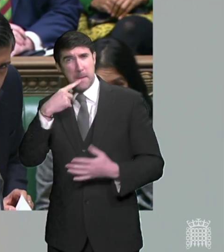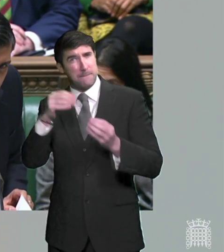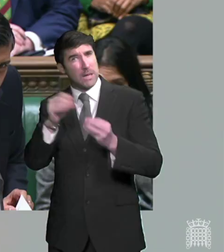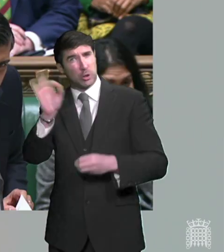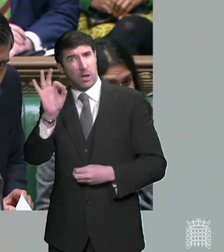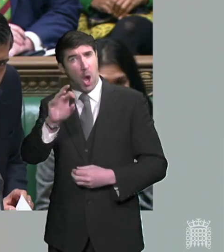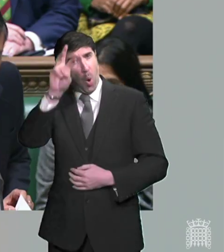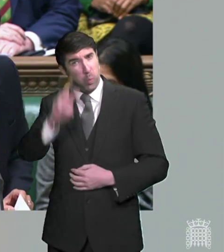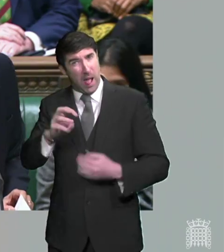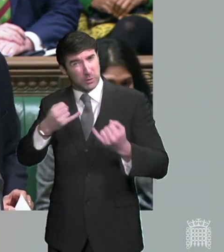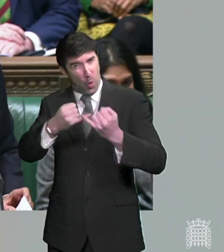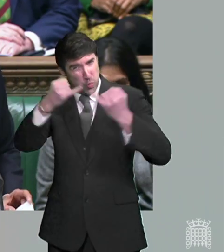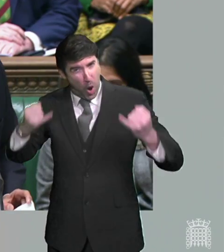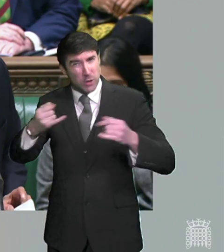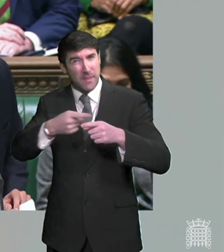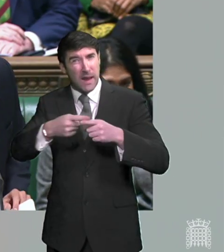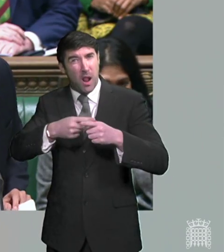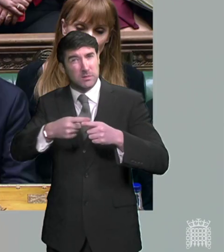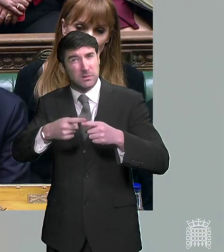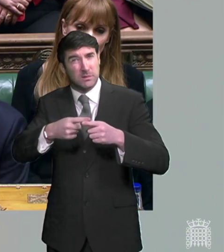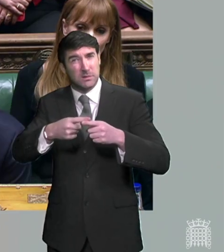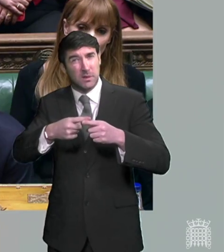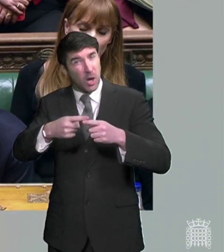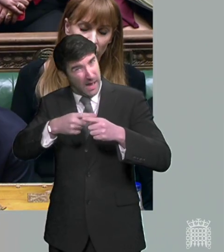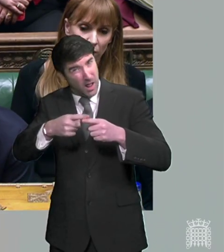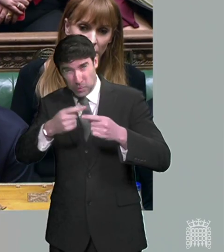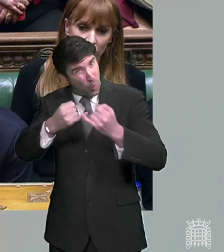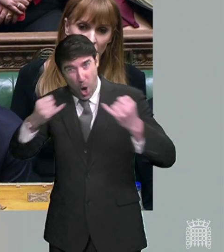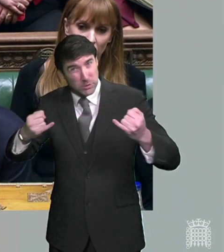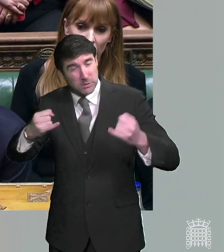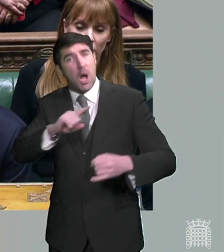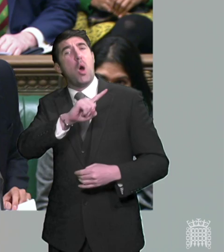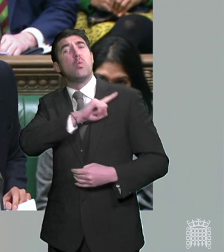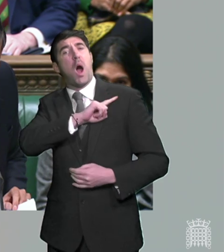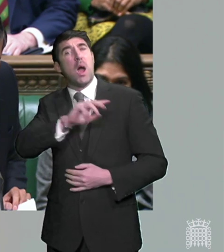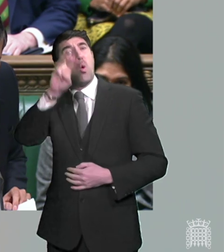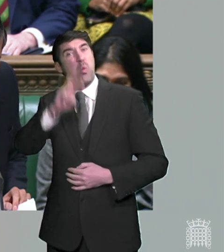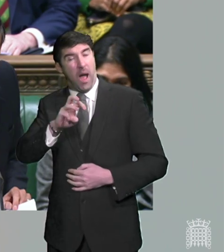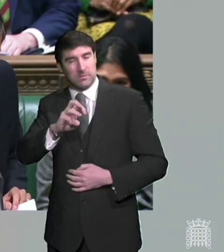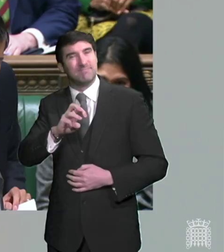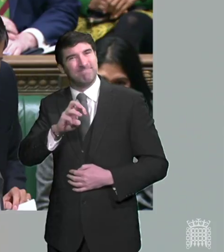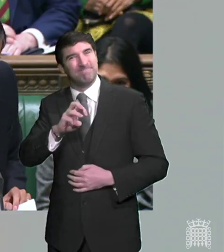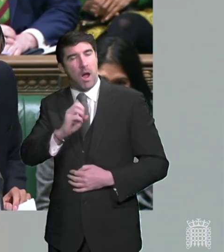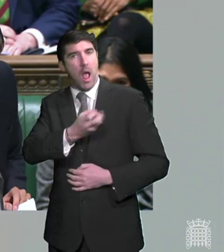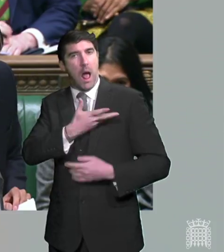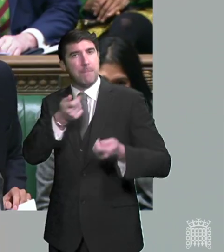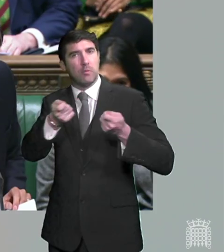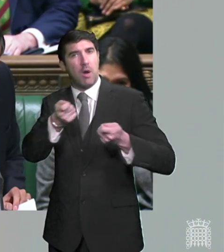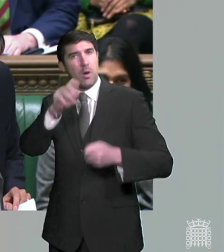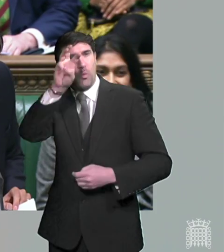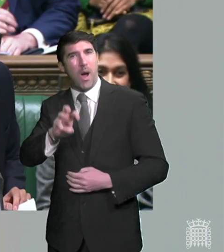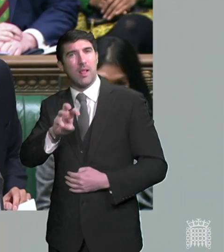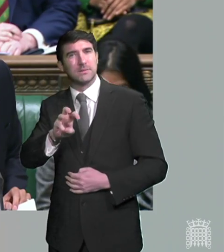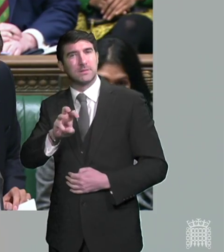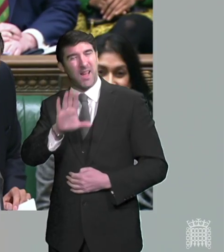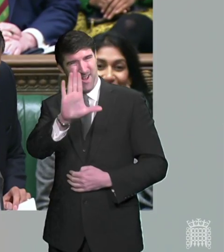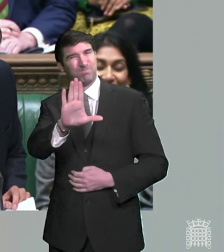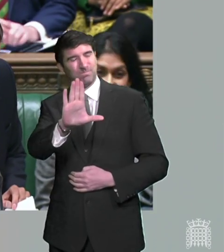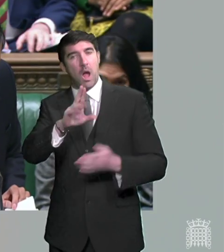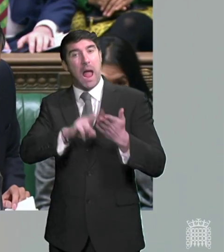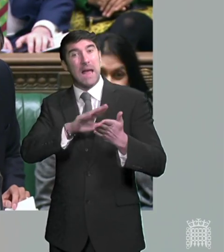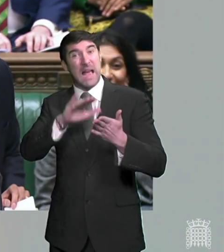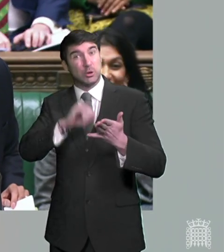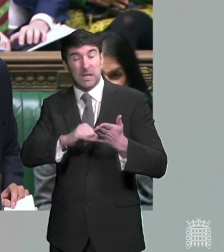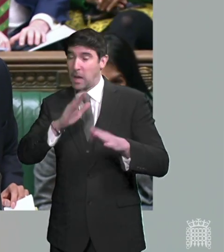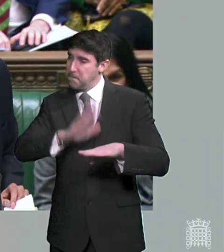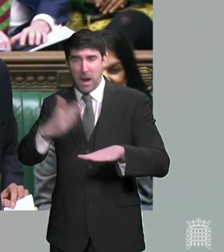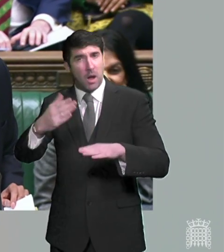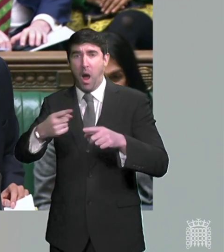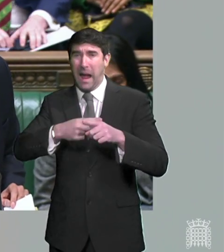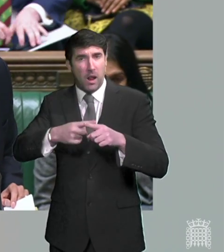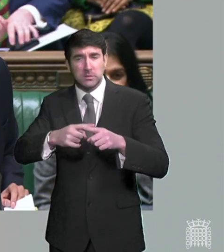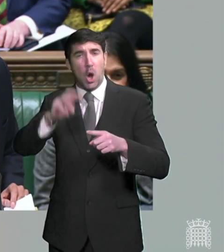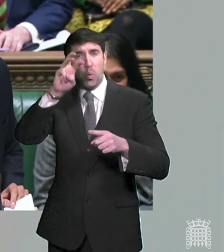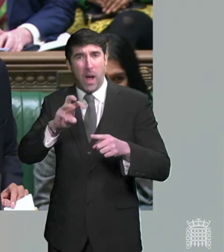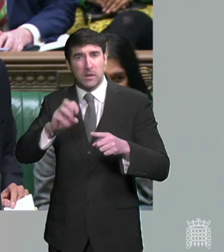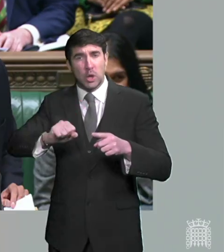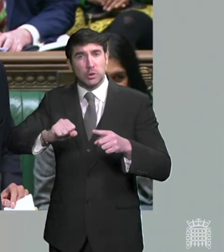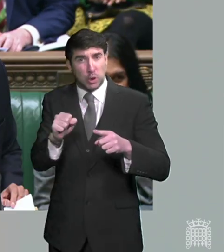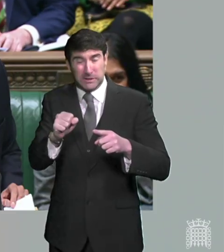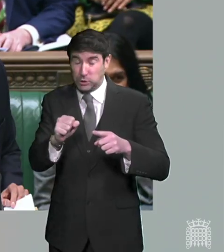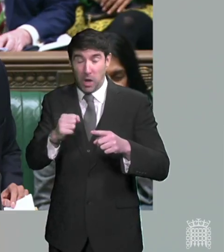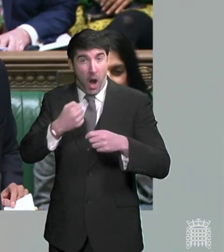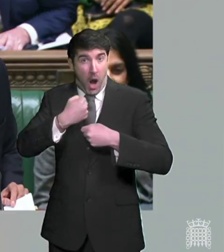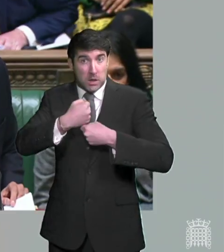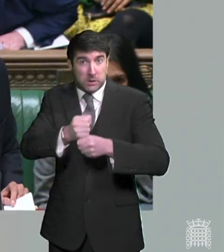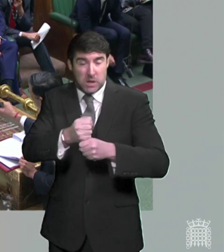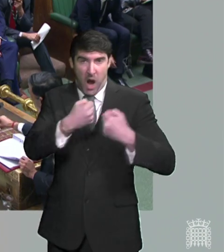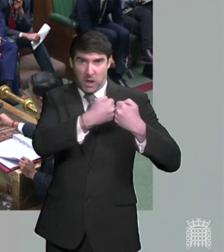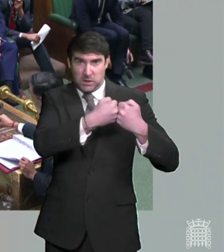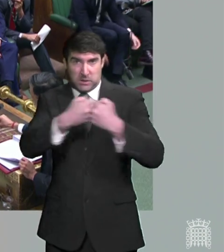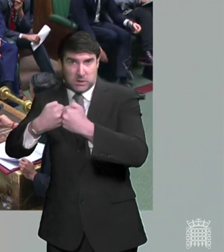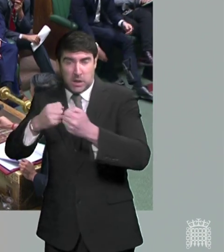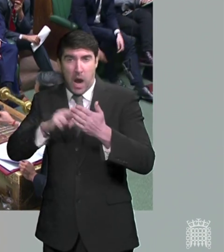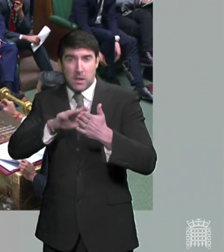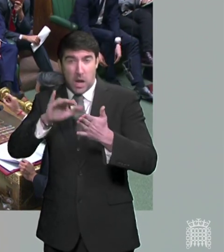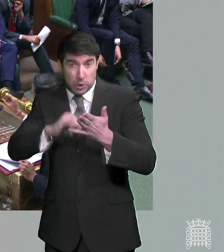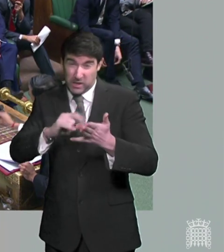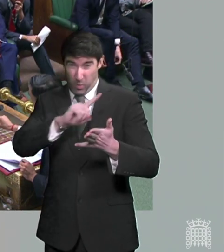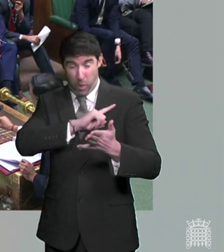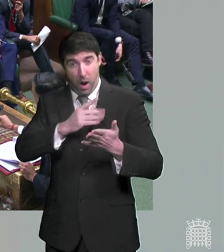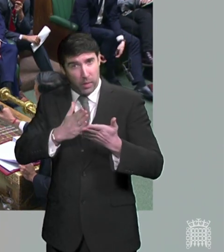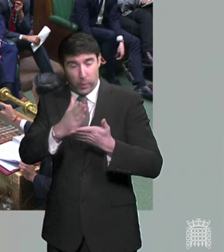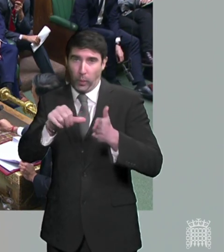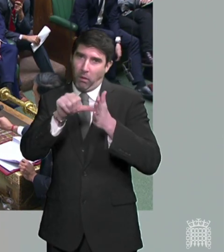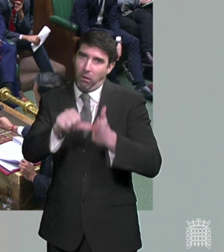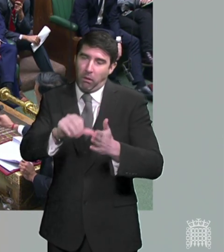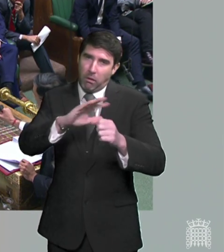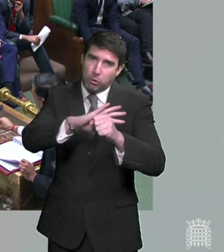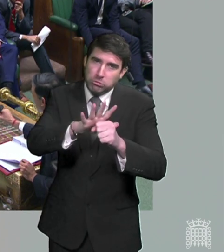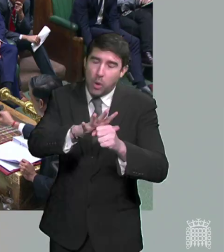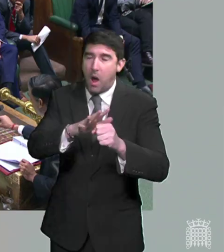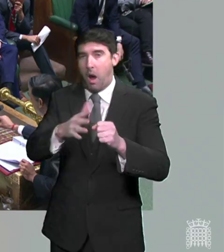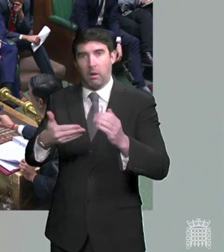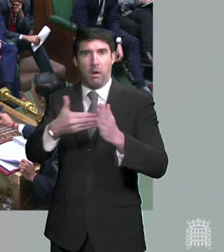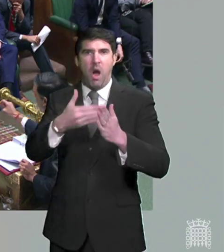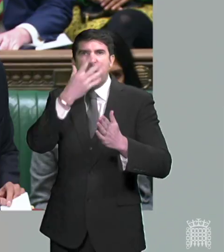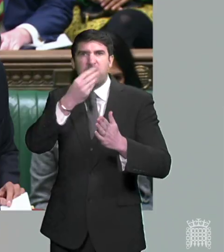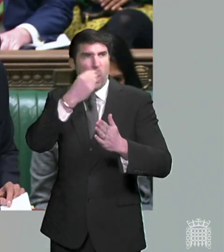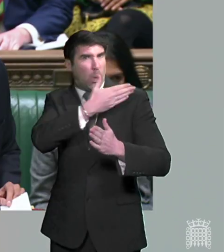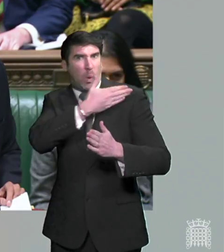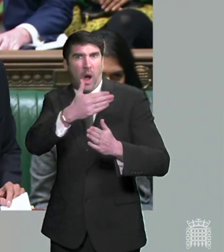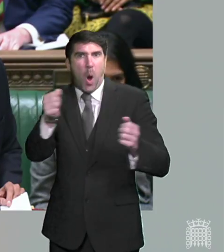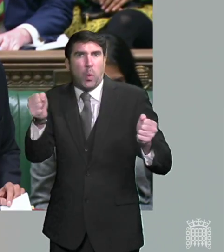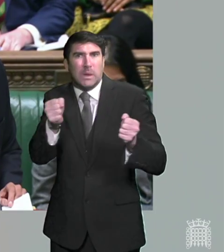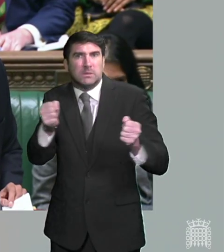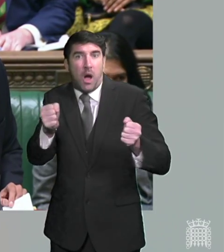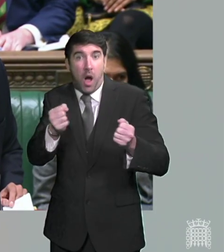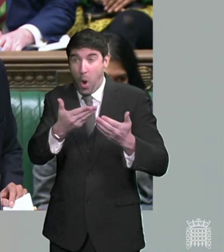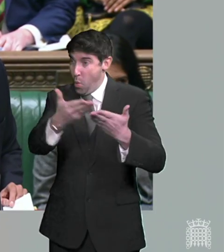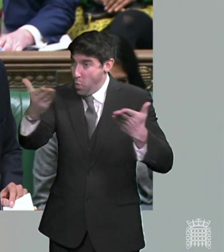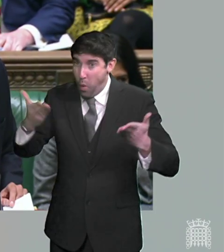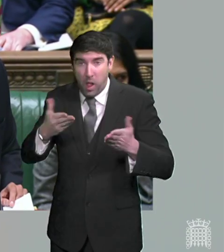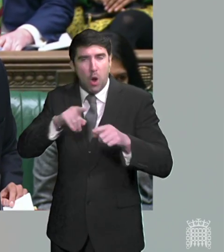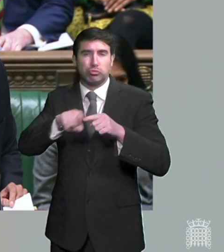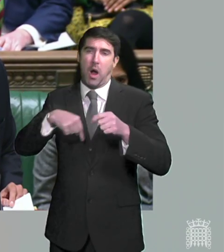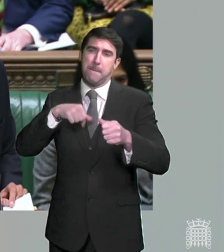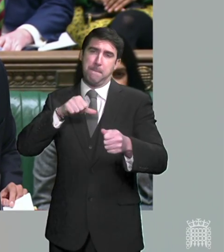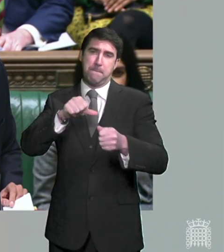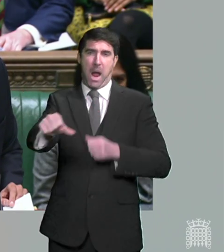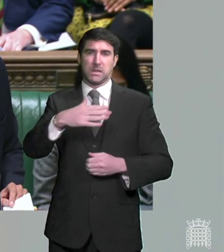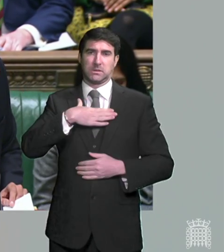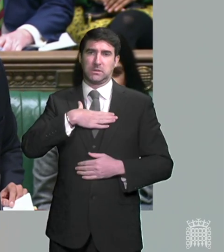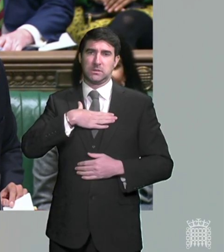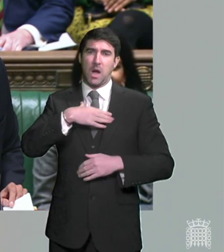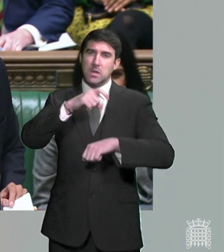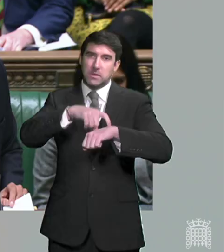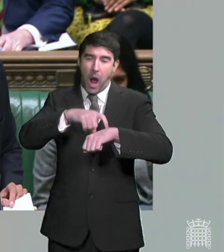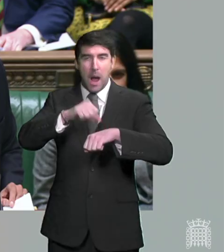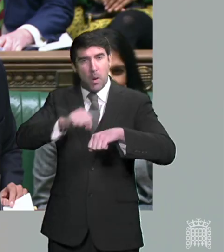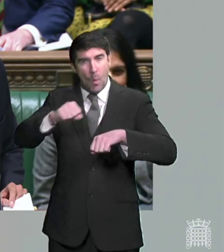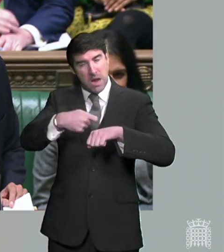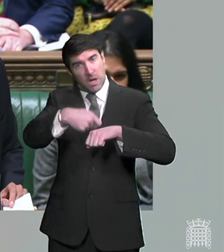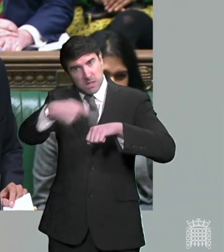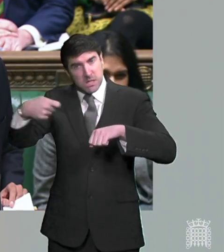Let me set out the reason that is the case, because this is not about politics; this is about the fact that the NHS in Scotland, in Wales, in England is dealing with unprecedented challenges, recovering from covid and dealing with a very virulent and early flu season, and everyone is doing their best to bring those wait times down.